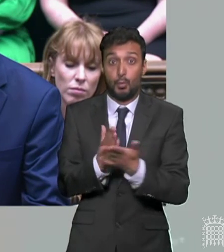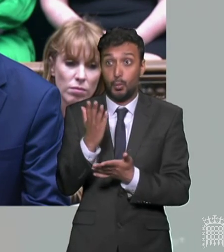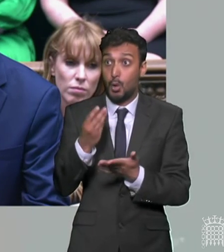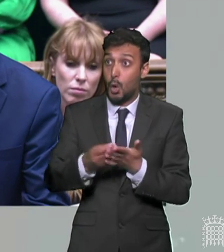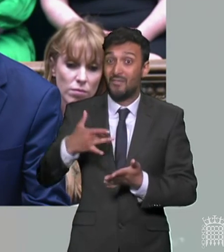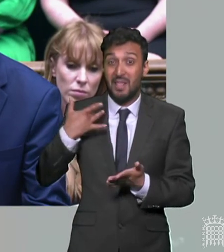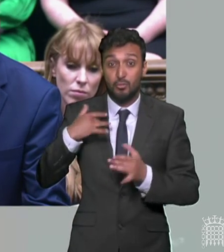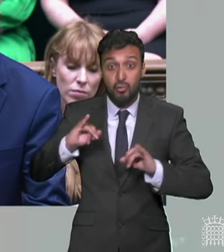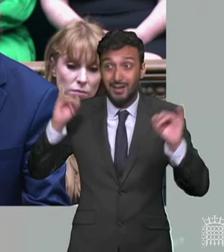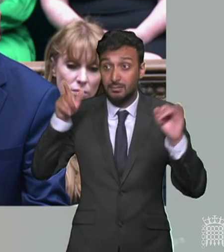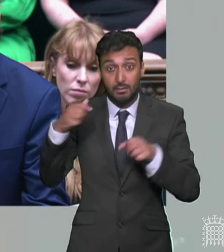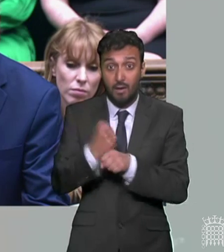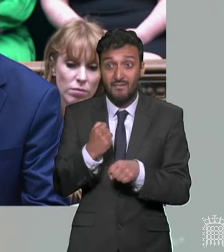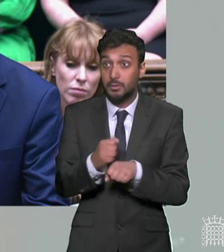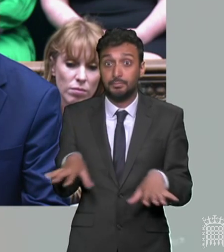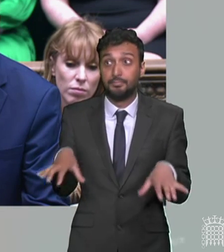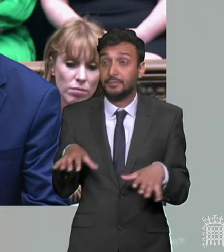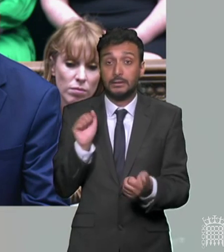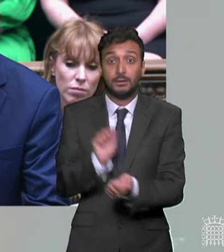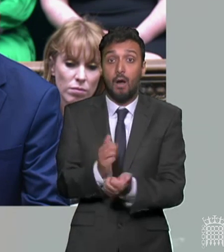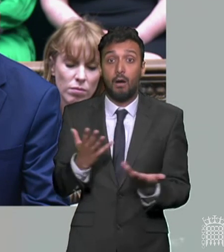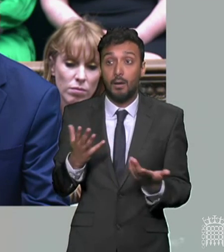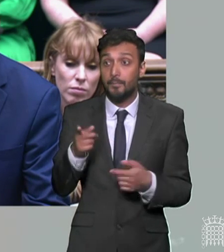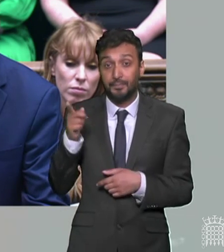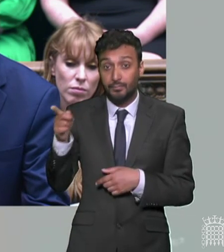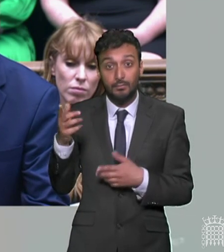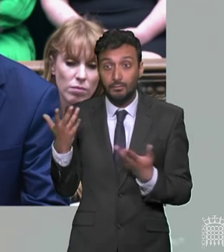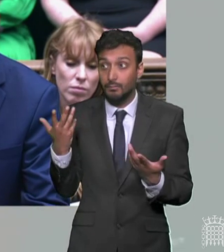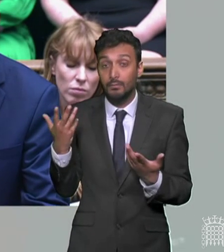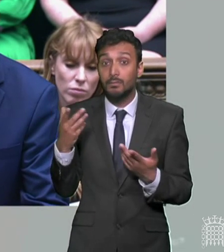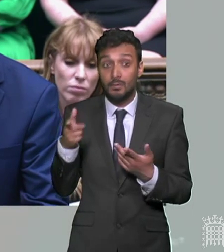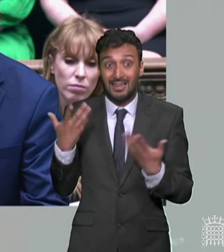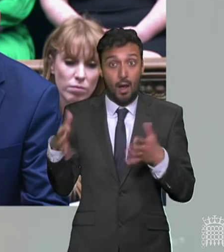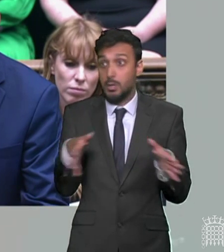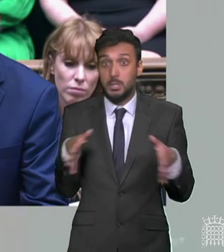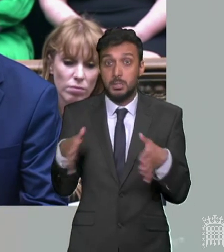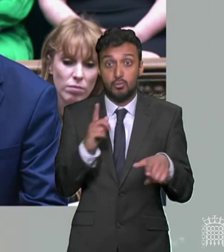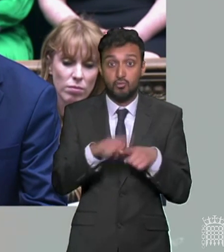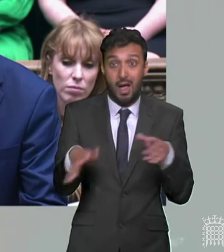The Prime Minister has turned the focus of his Government to saving his own skin.